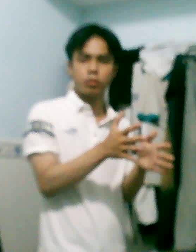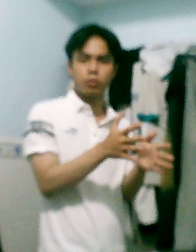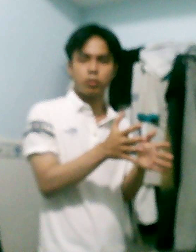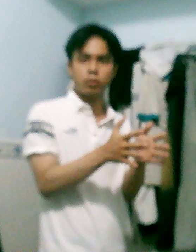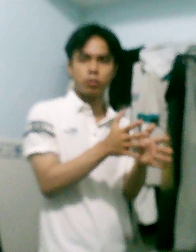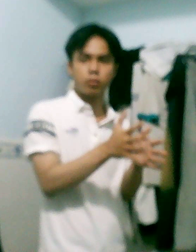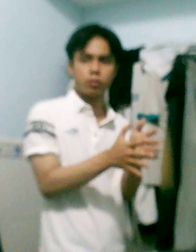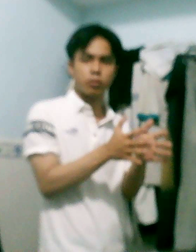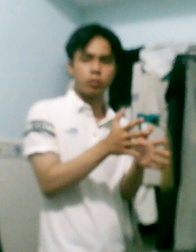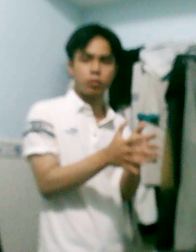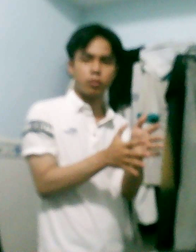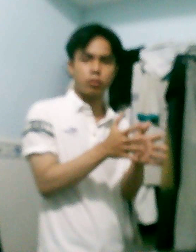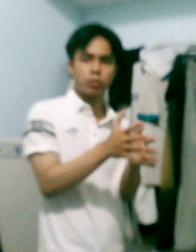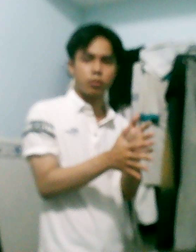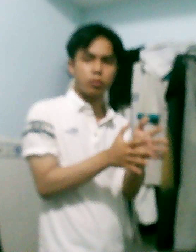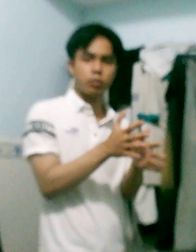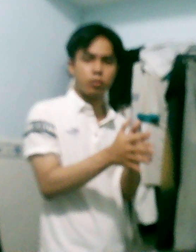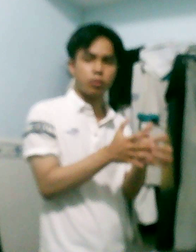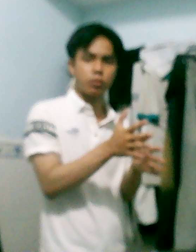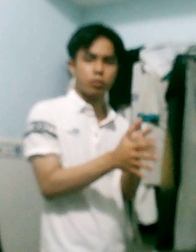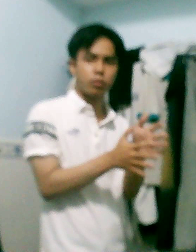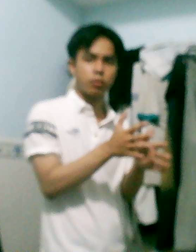ngon ngu ki hieu